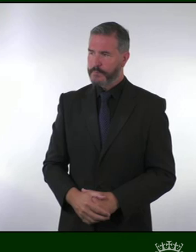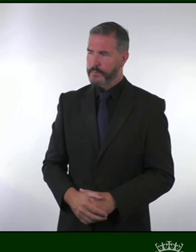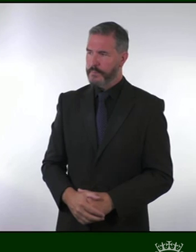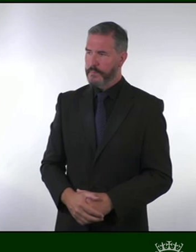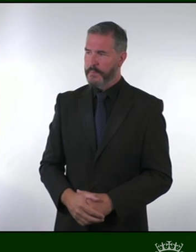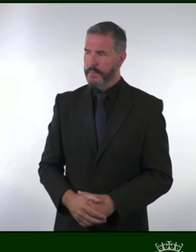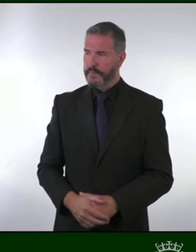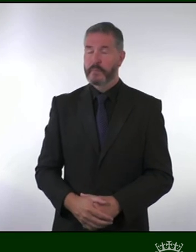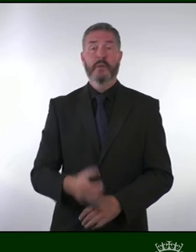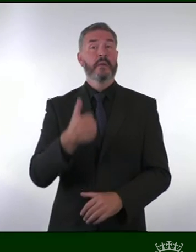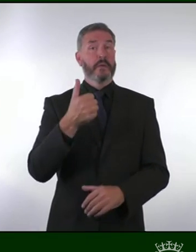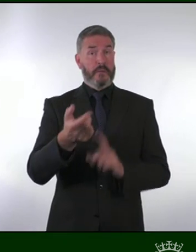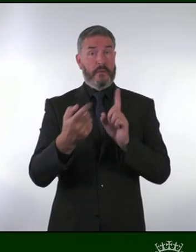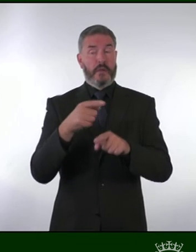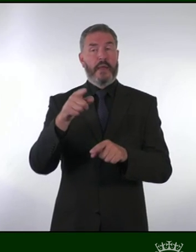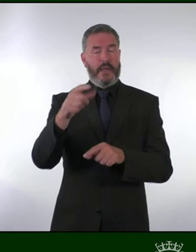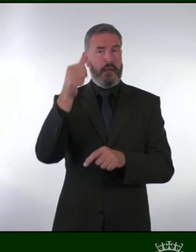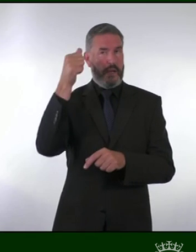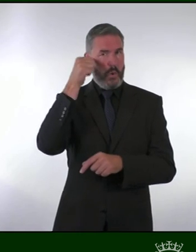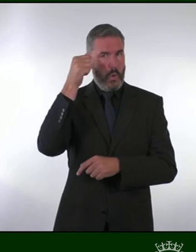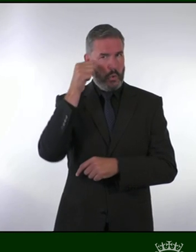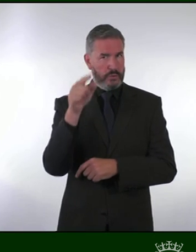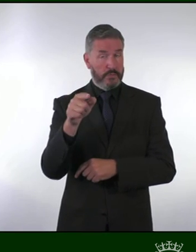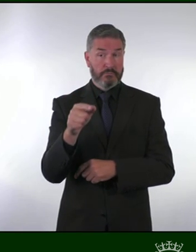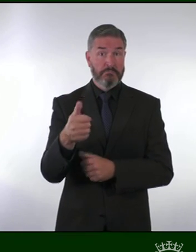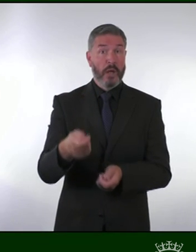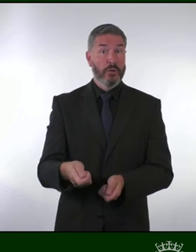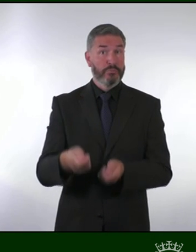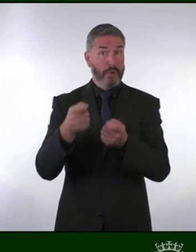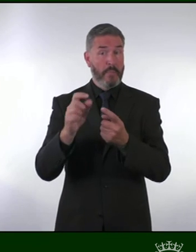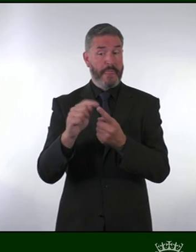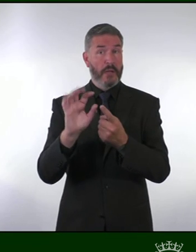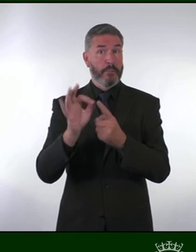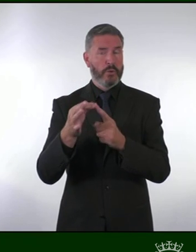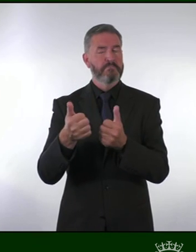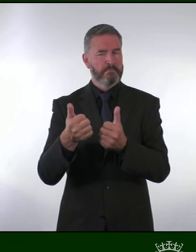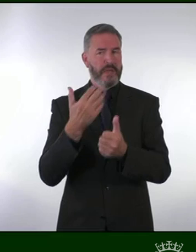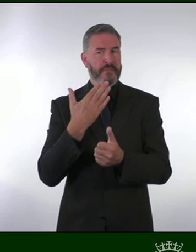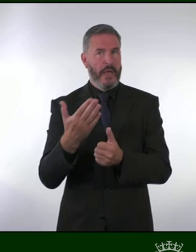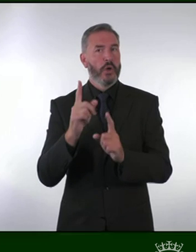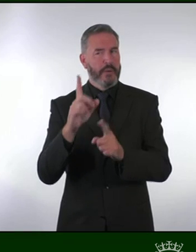I thank the honourable Gentleman very much for his question.